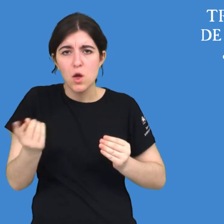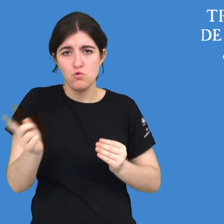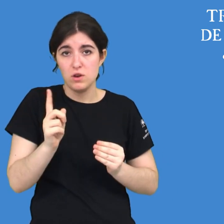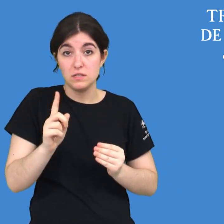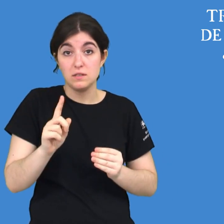no